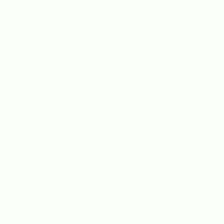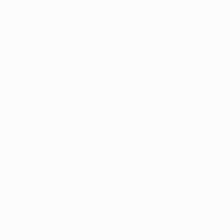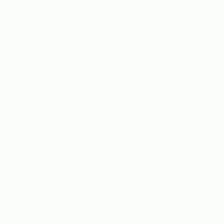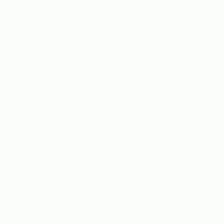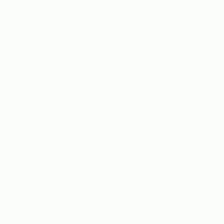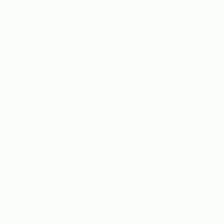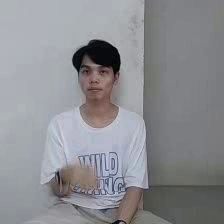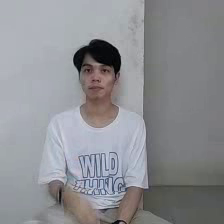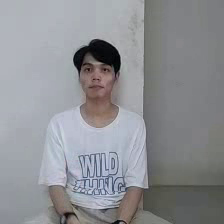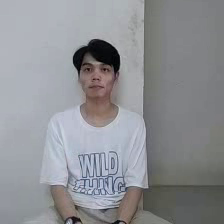Nói xấu